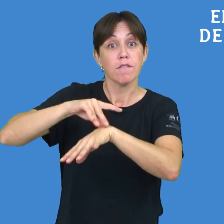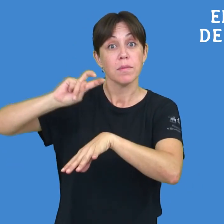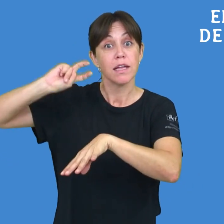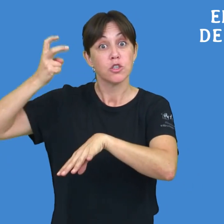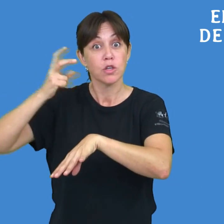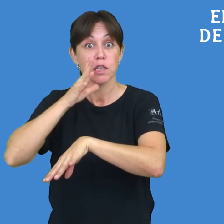otro